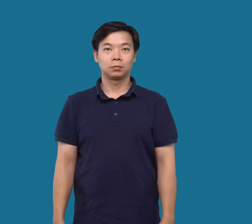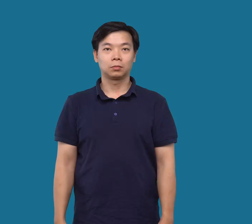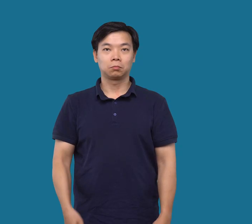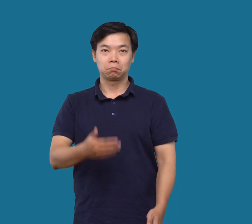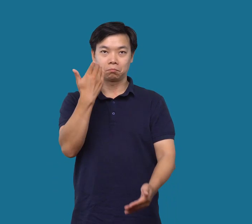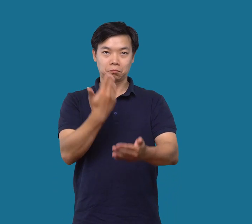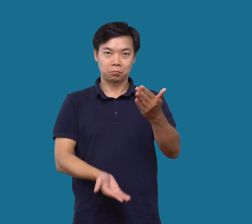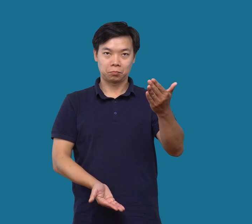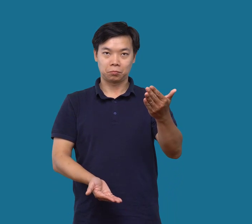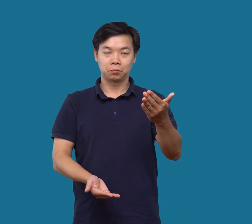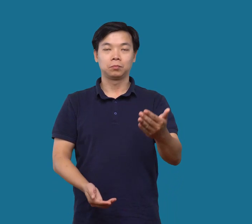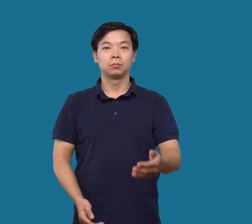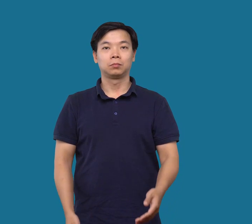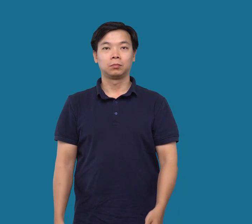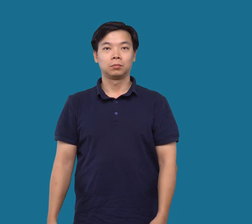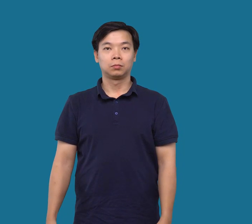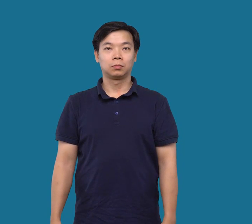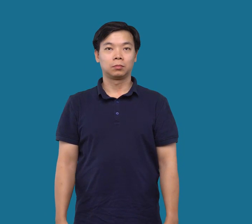mới